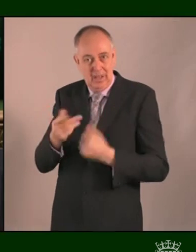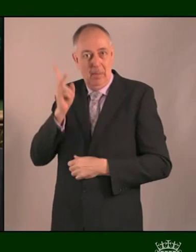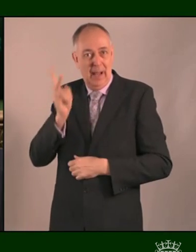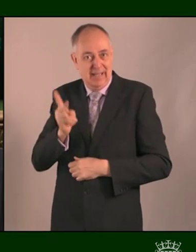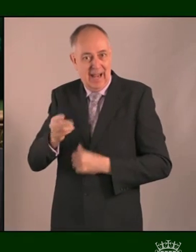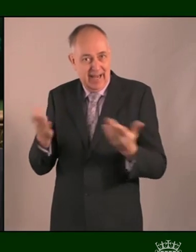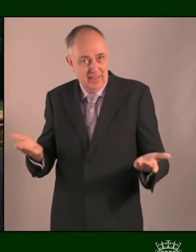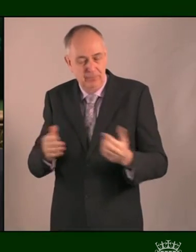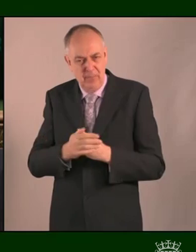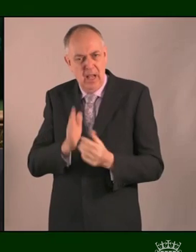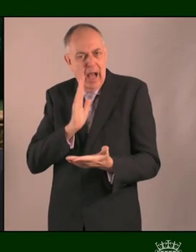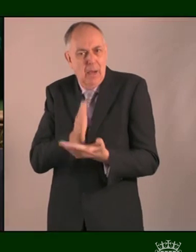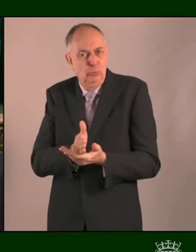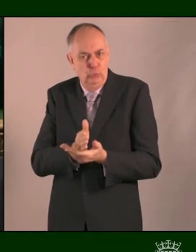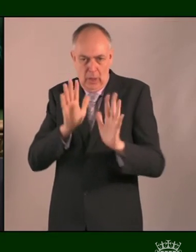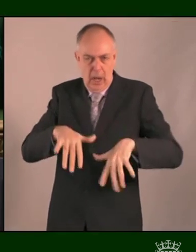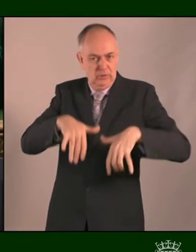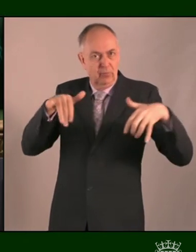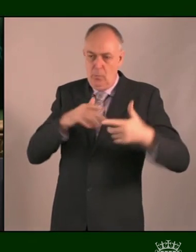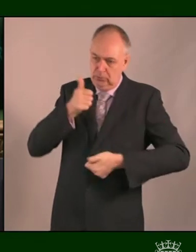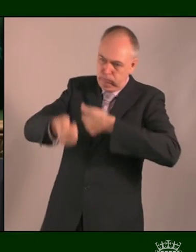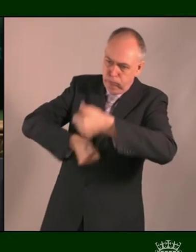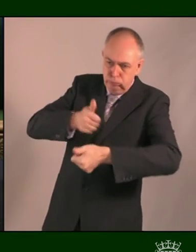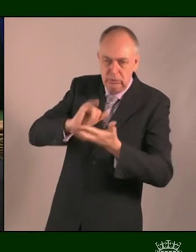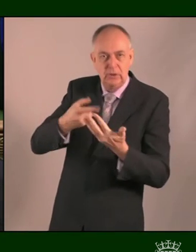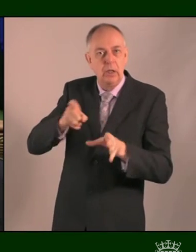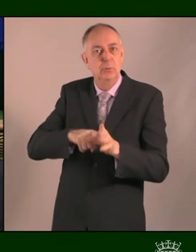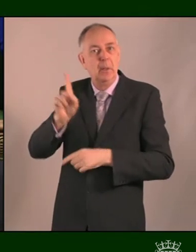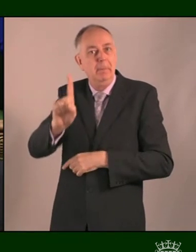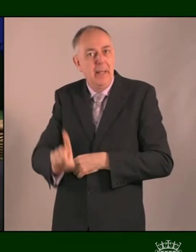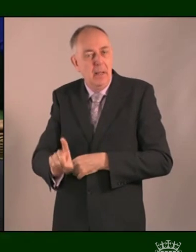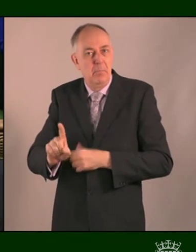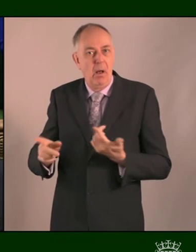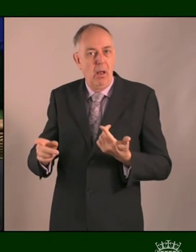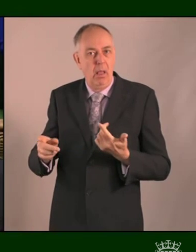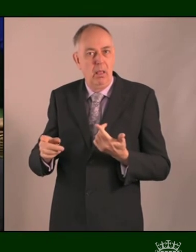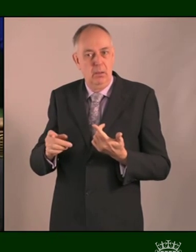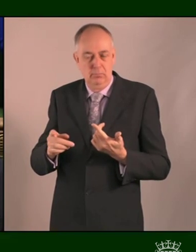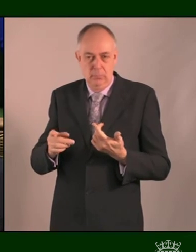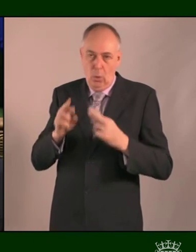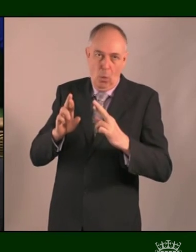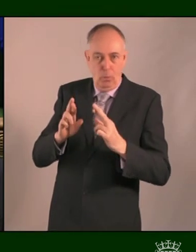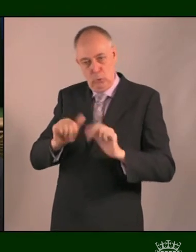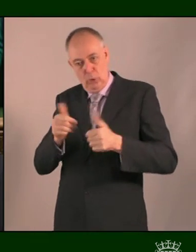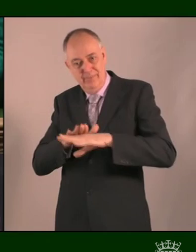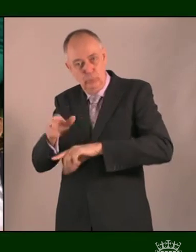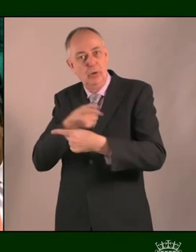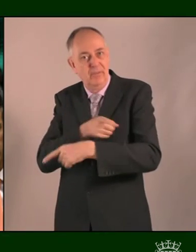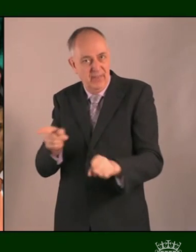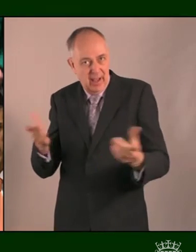I am sure the House will want to pay tribute to the people of Salisbury and Amesbury and wish them well for the future.